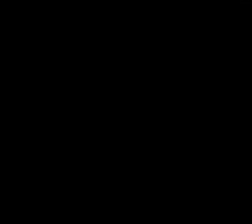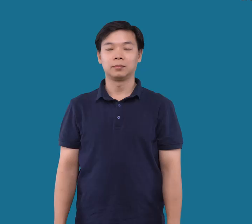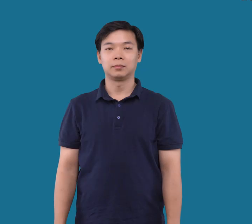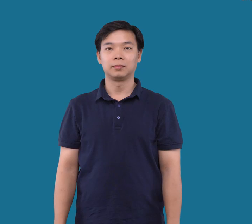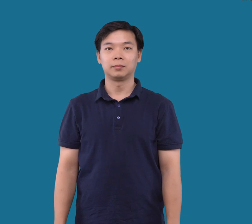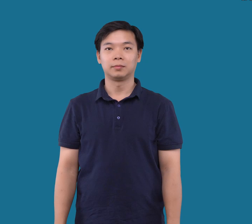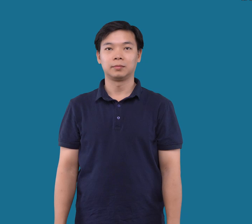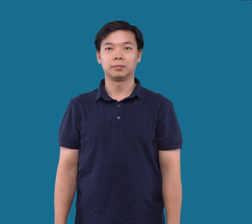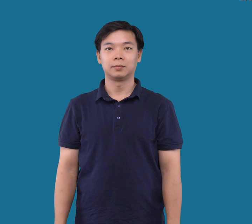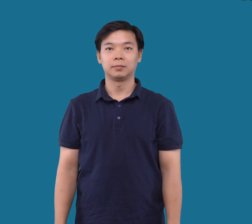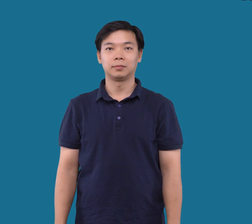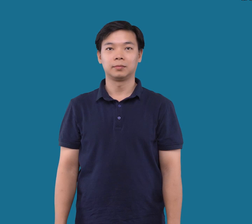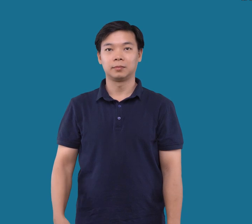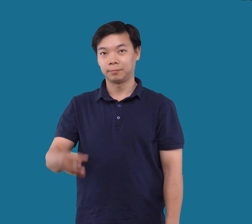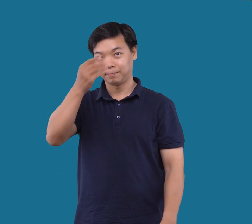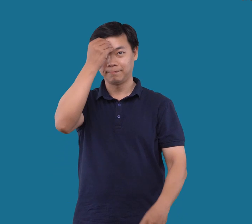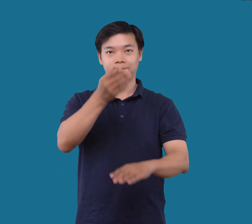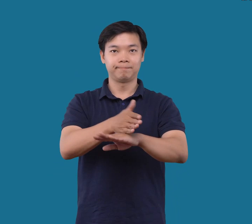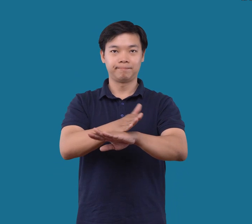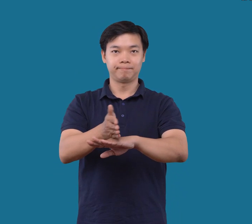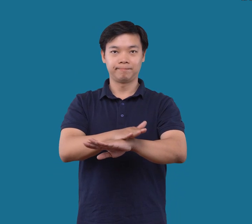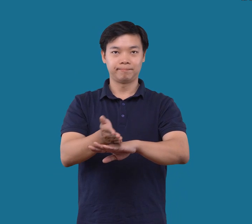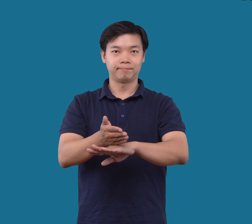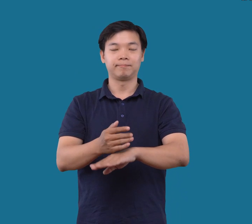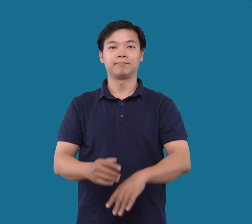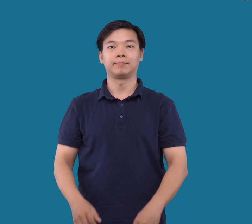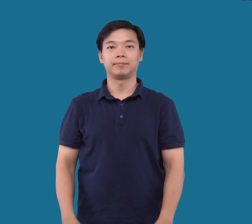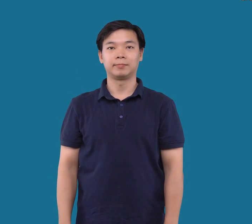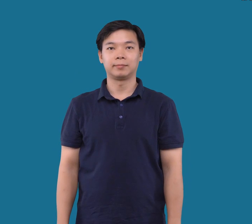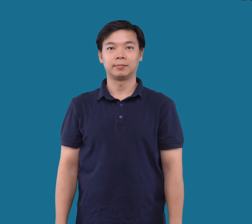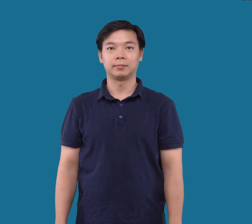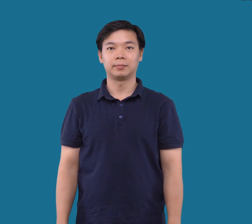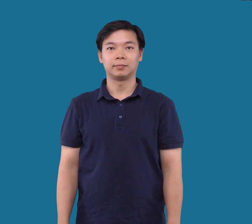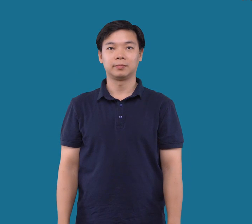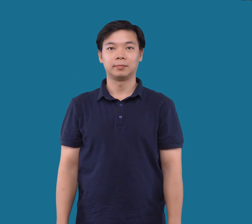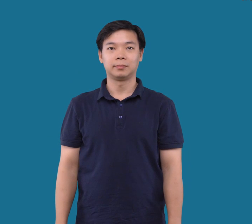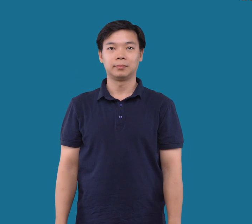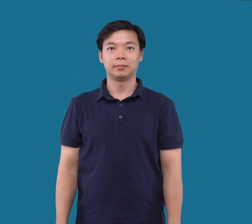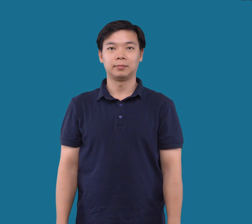đồ dùng học tập